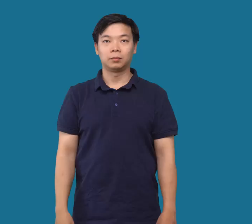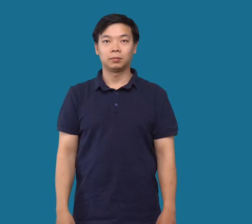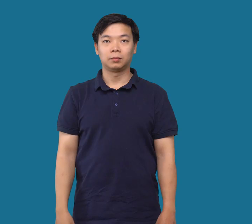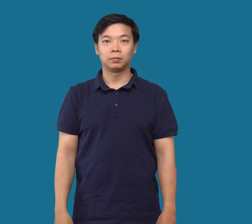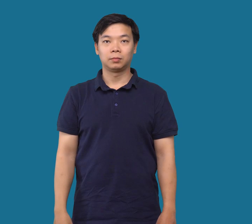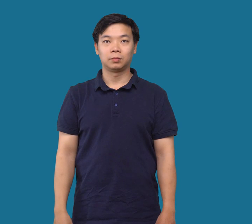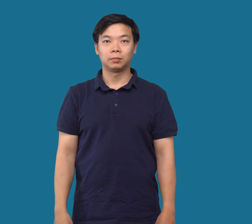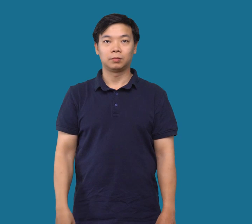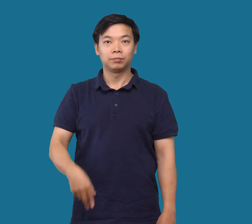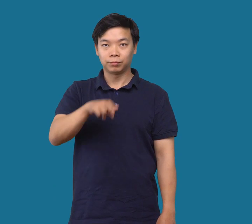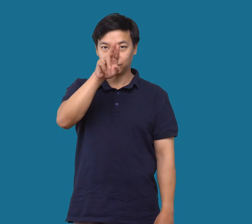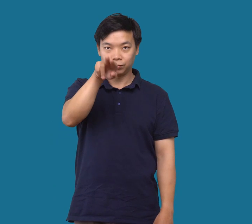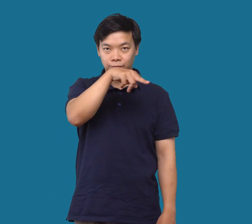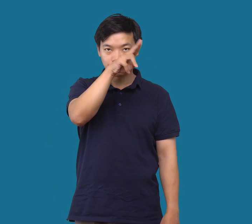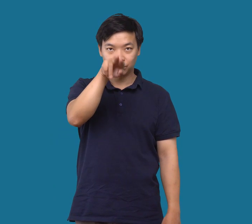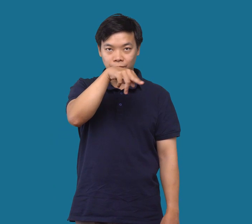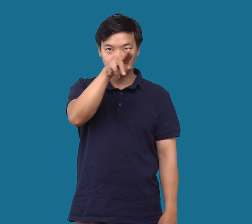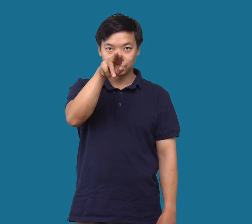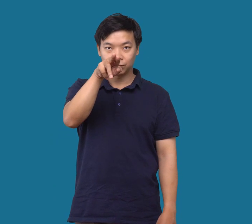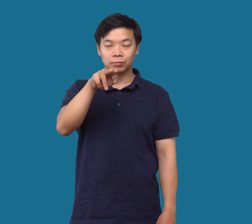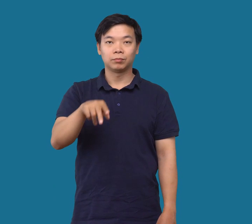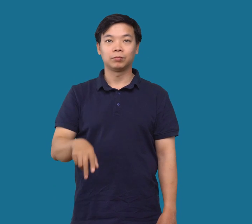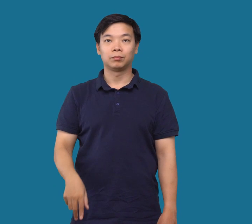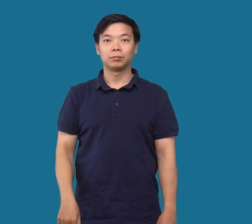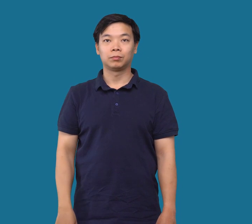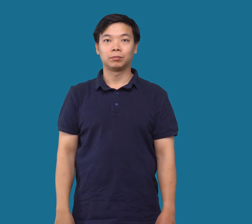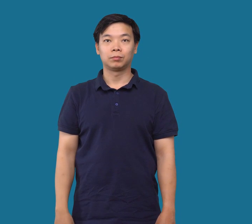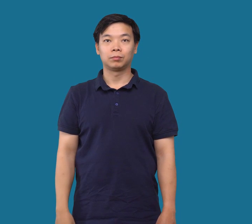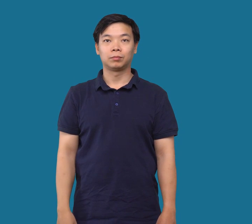con voi